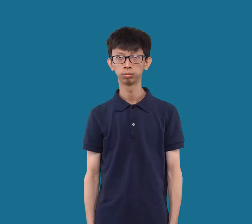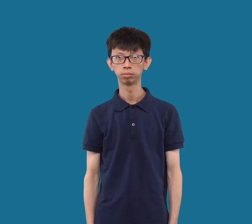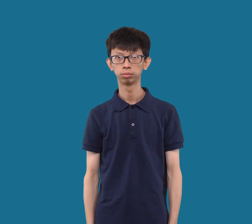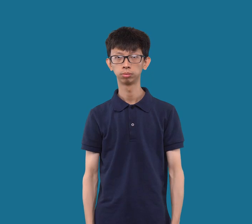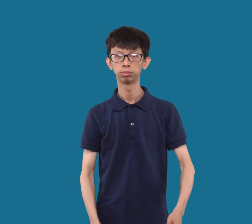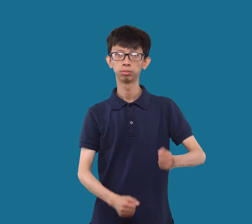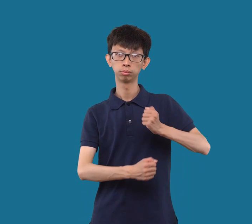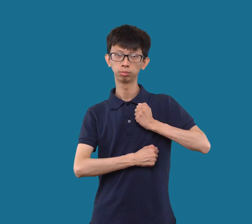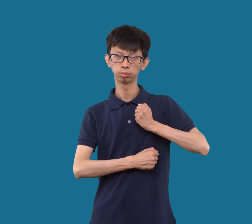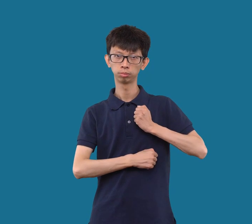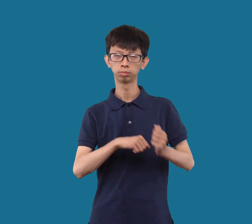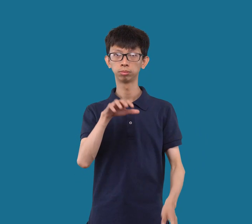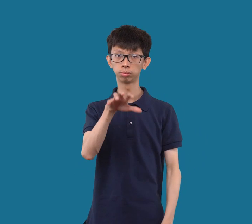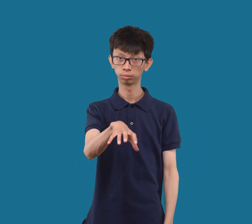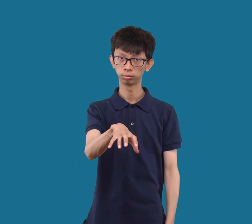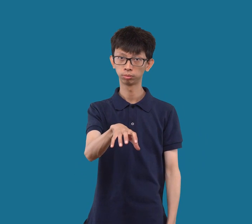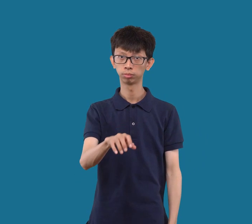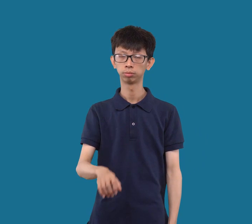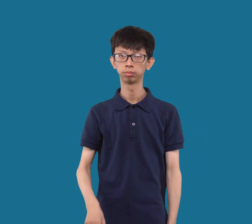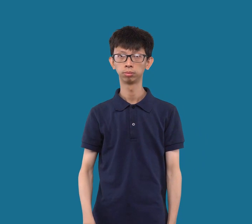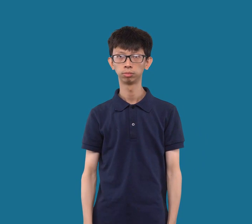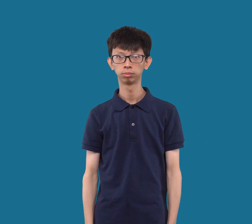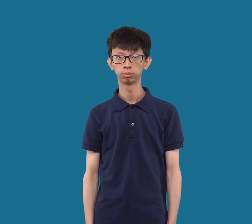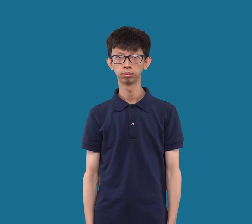doanh trại